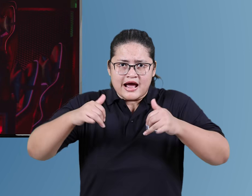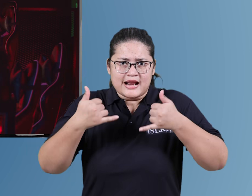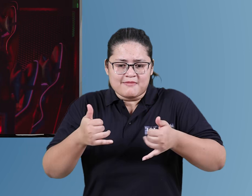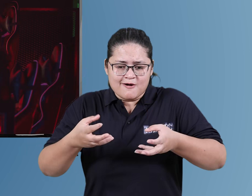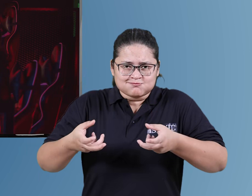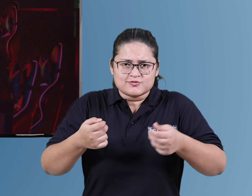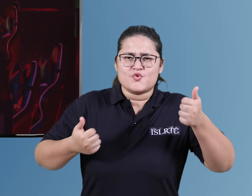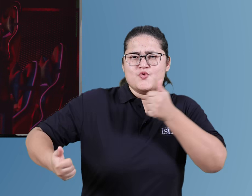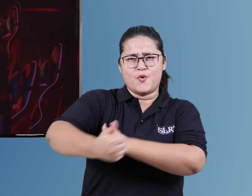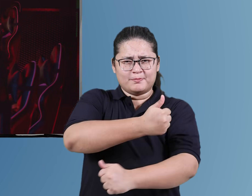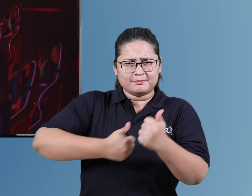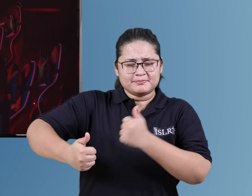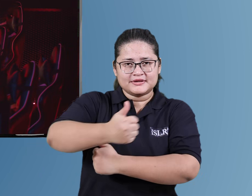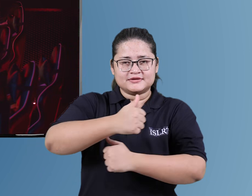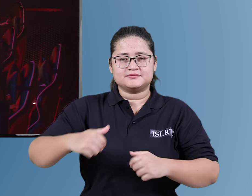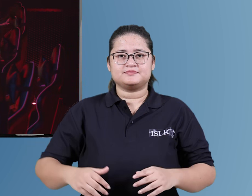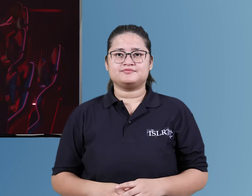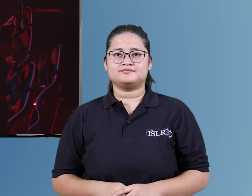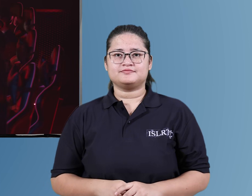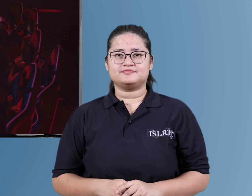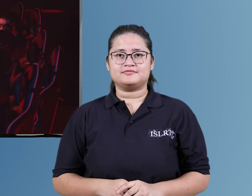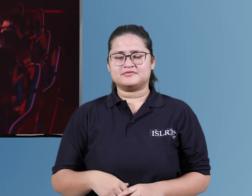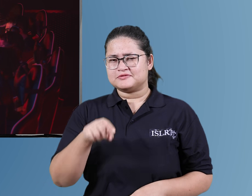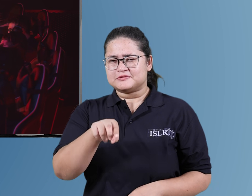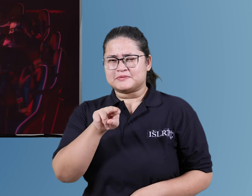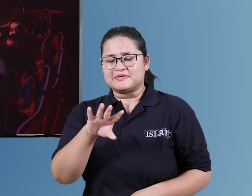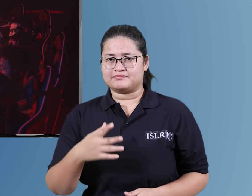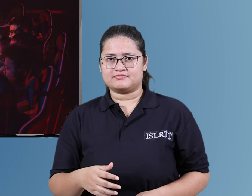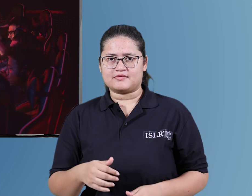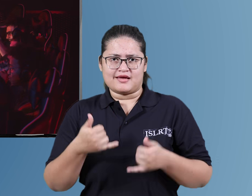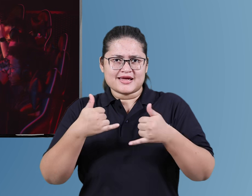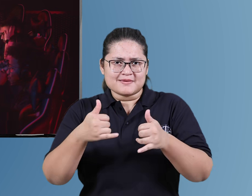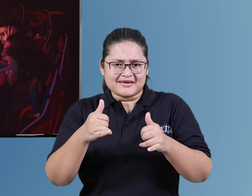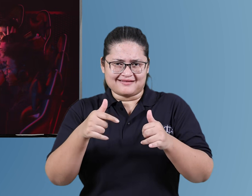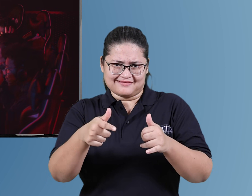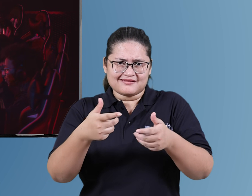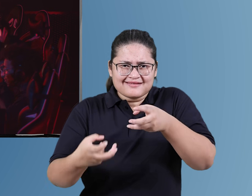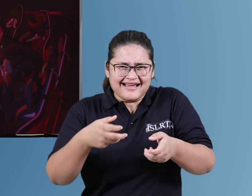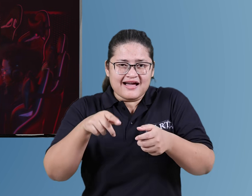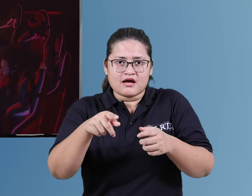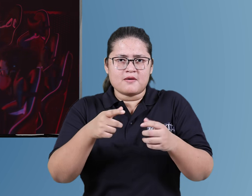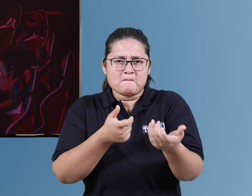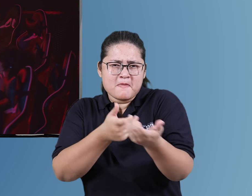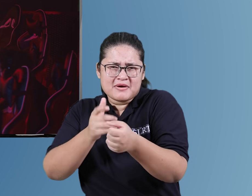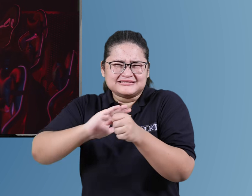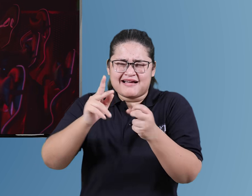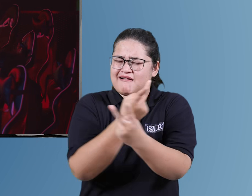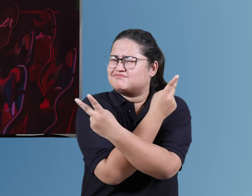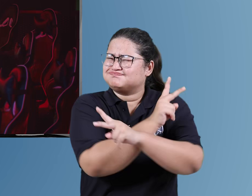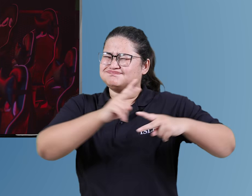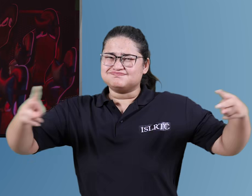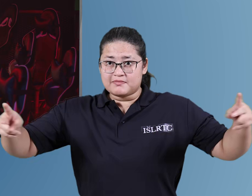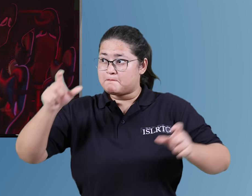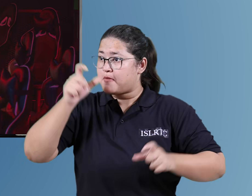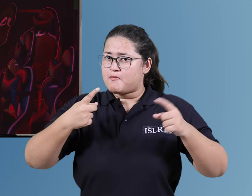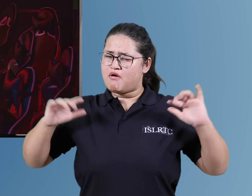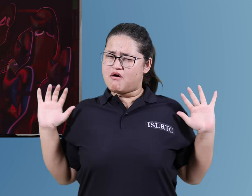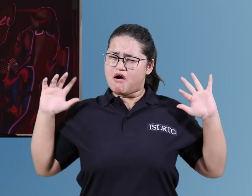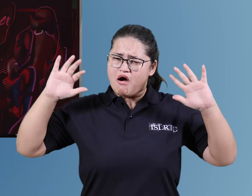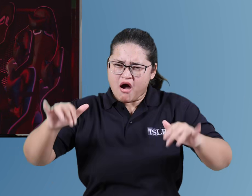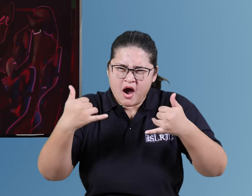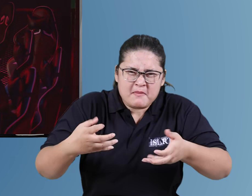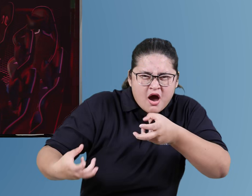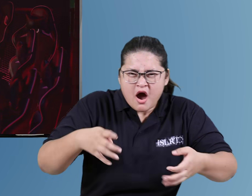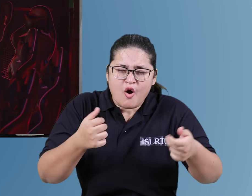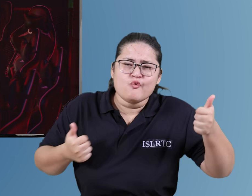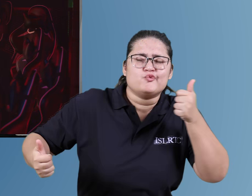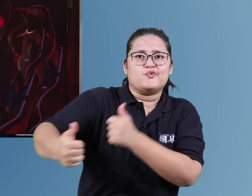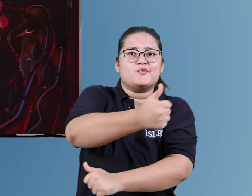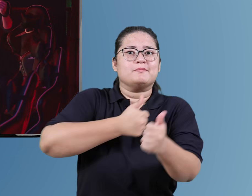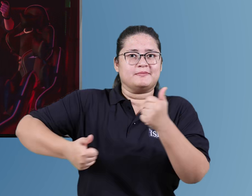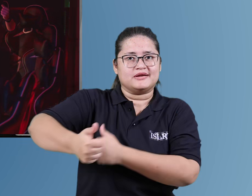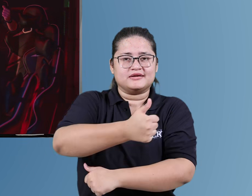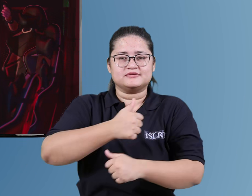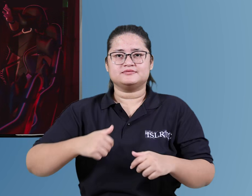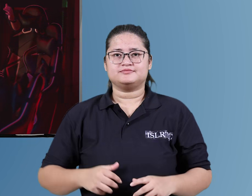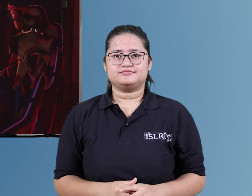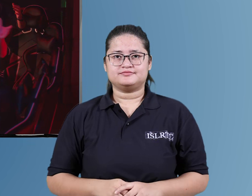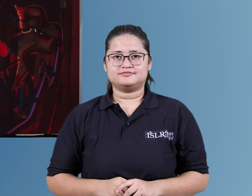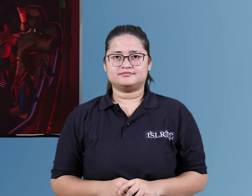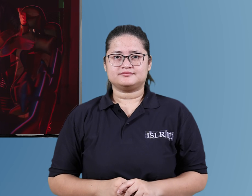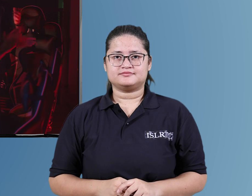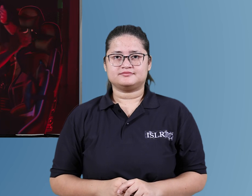eSports eSports refers to organized, competitive video gaming in which individuals compete against one another in various games.